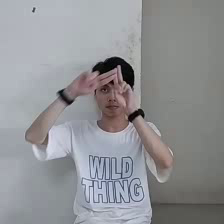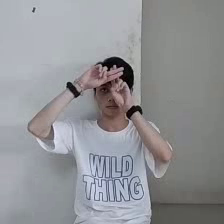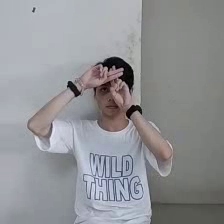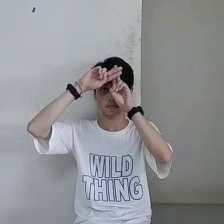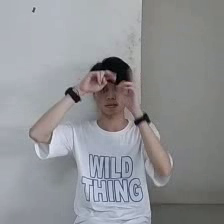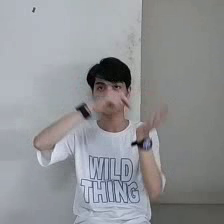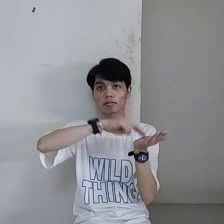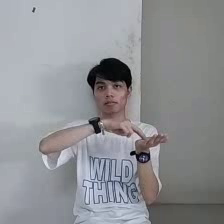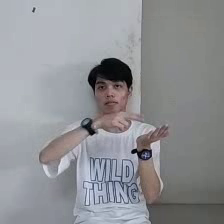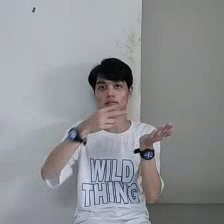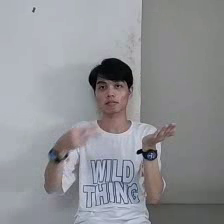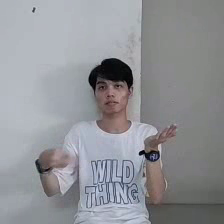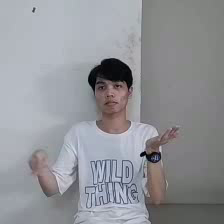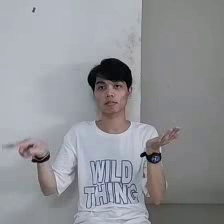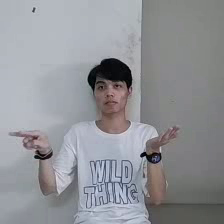Xuất viện